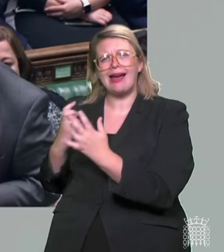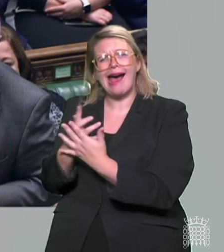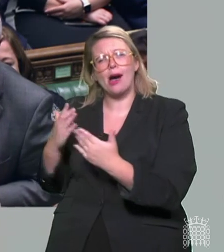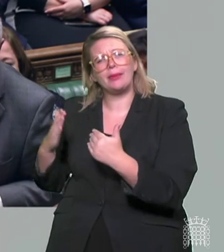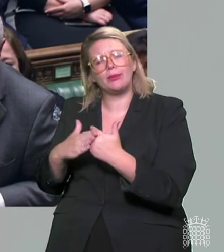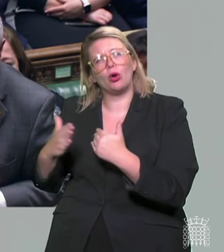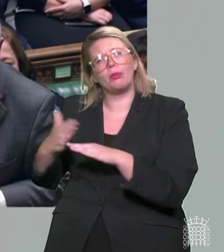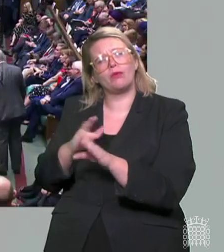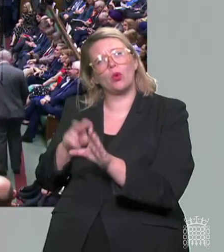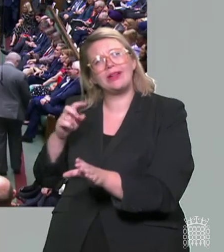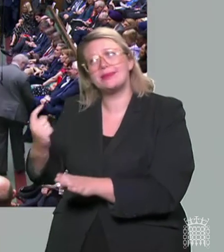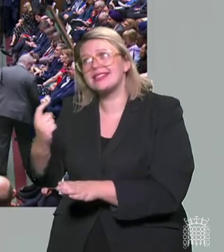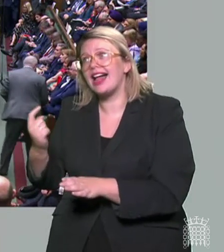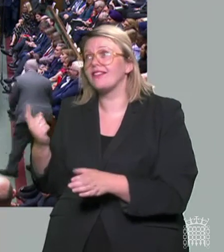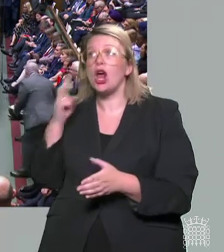Perhaps that is what he is doing now.